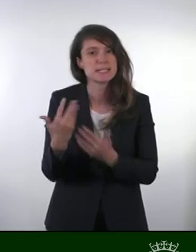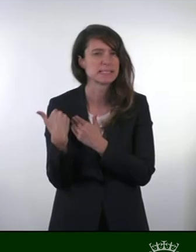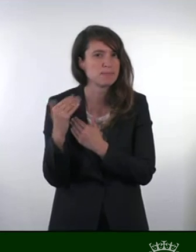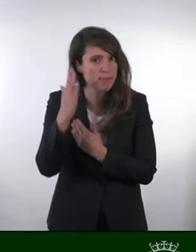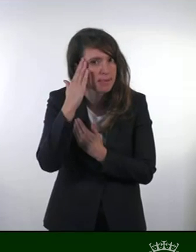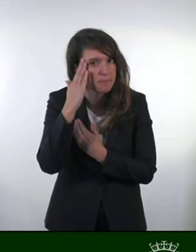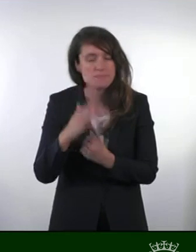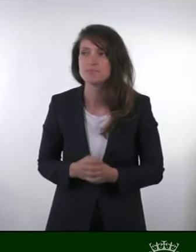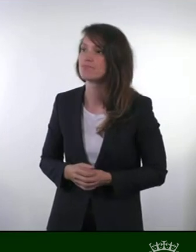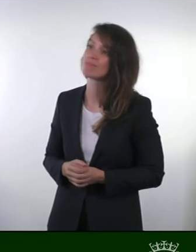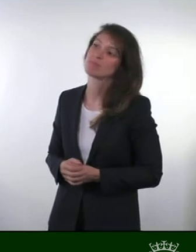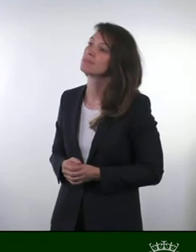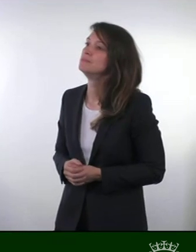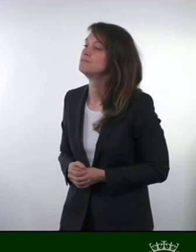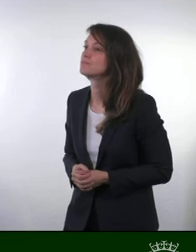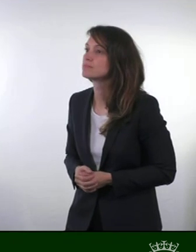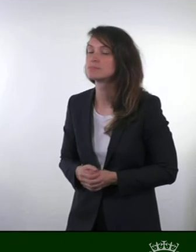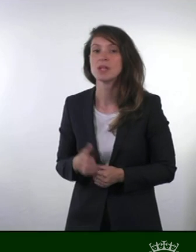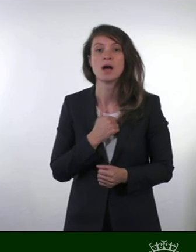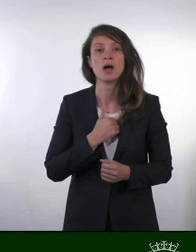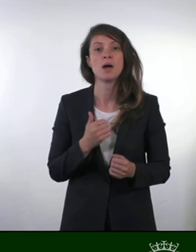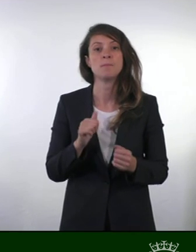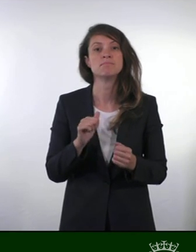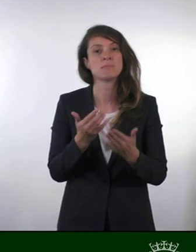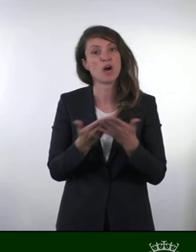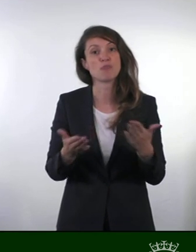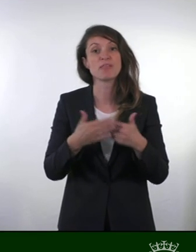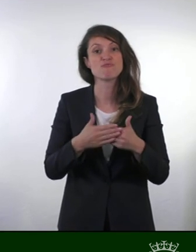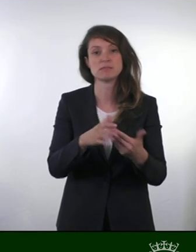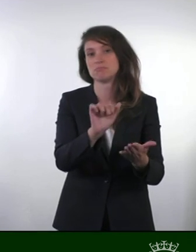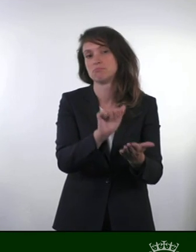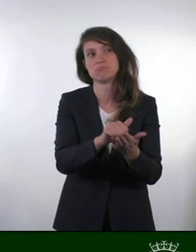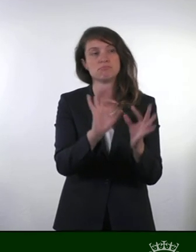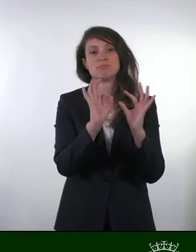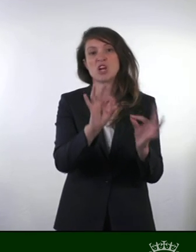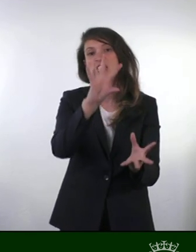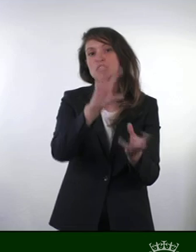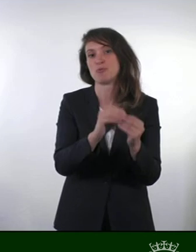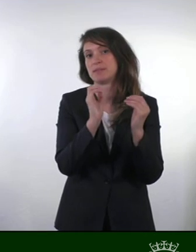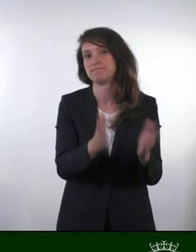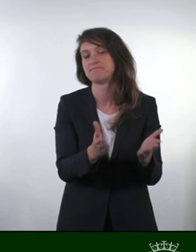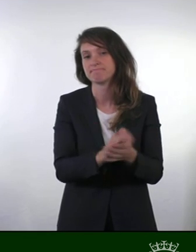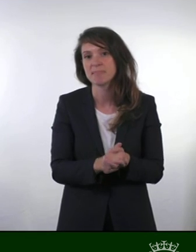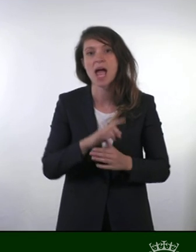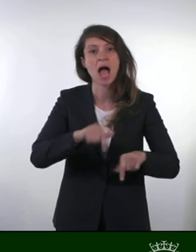My honourable Friend brilliantly sums up the approach that we want to take.